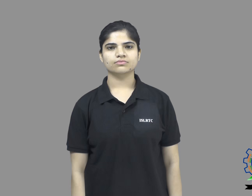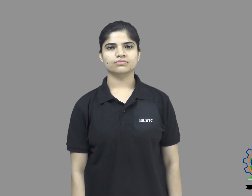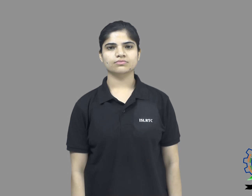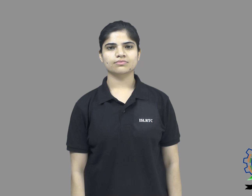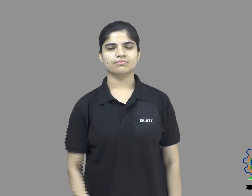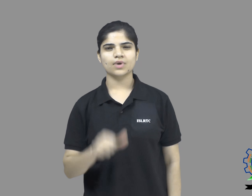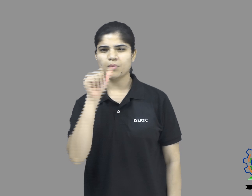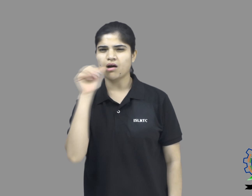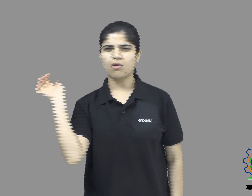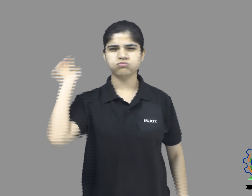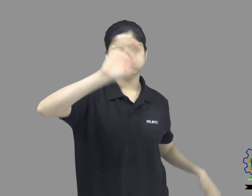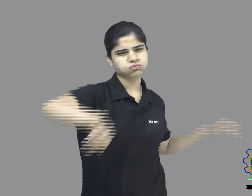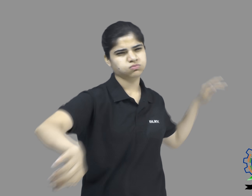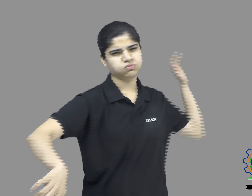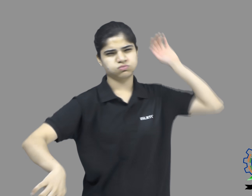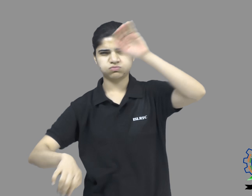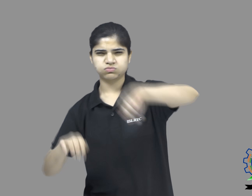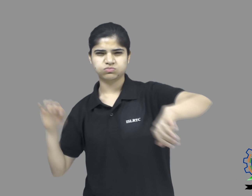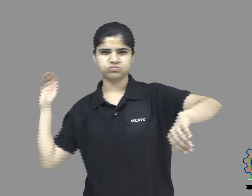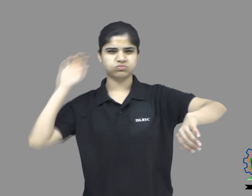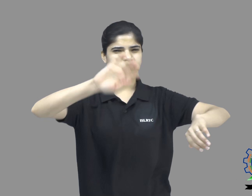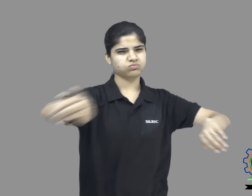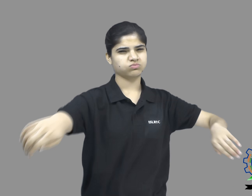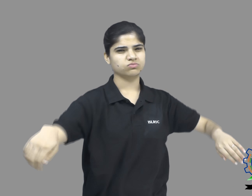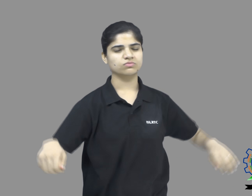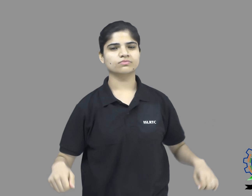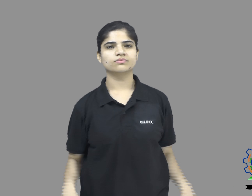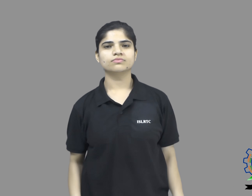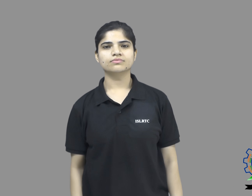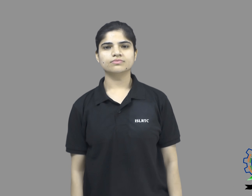Swim